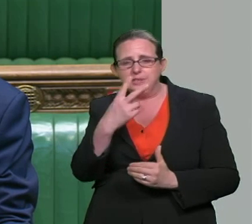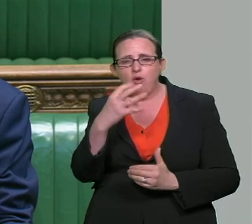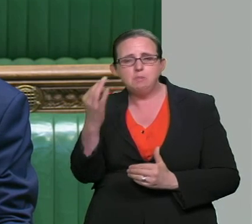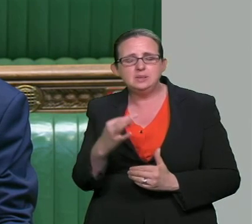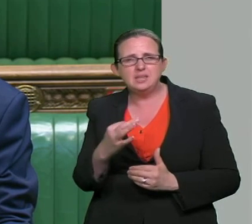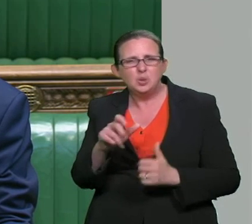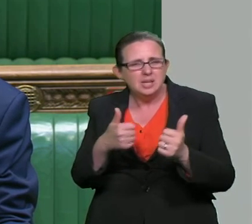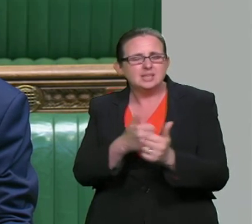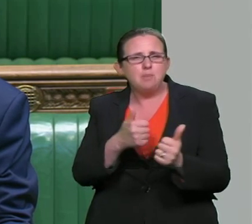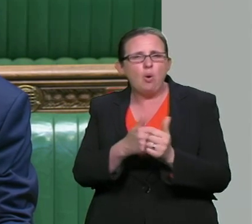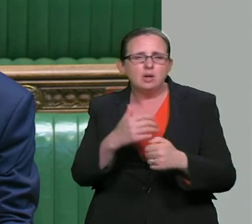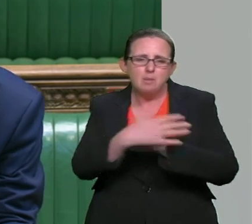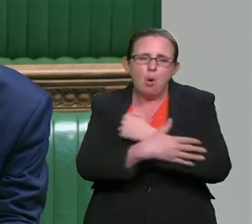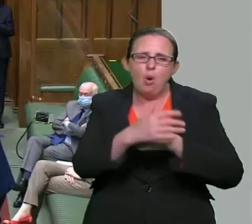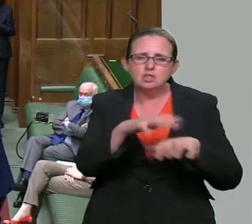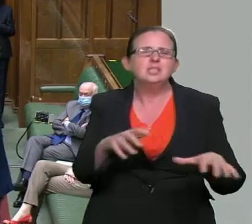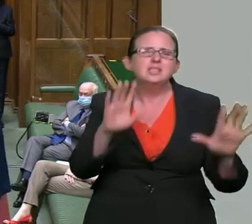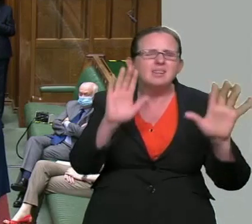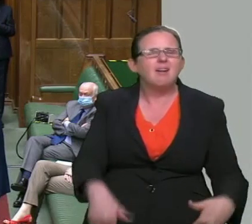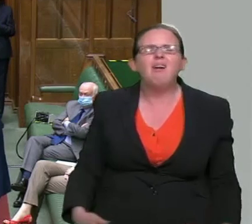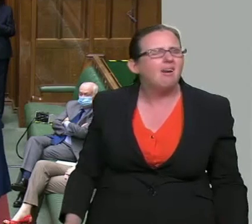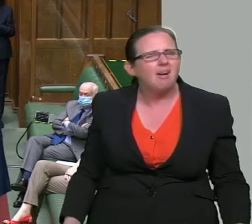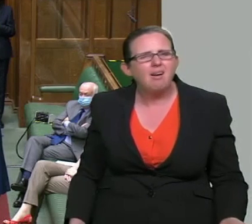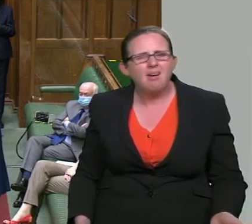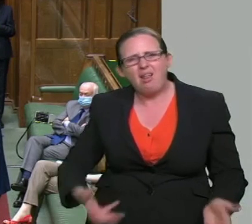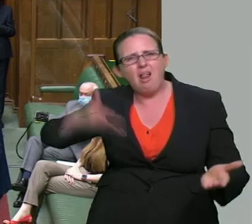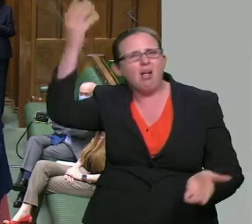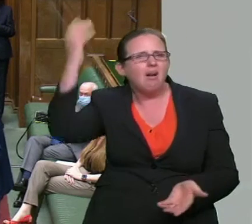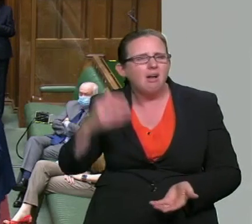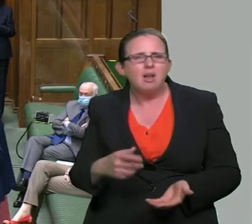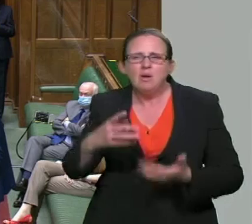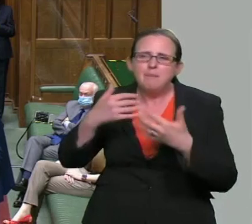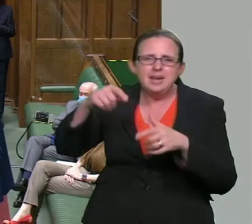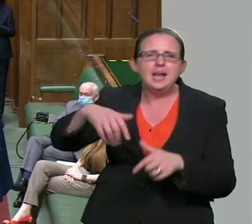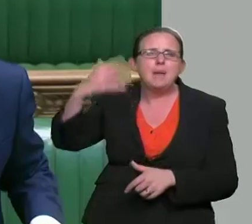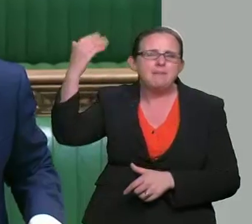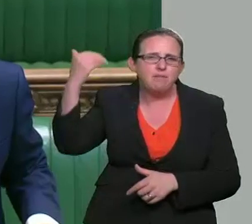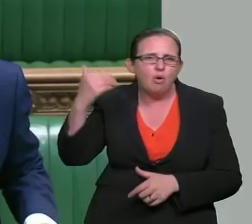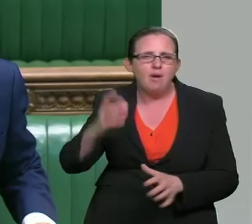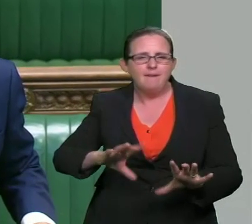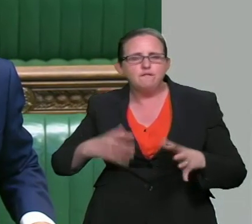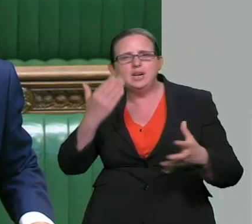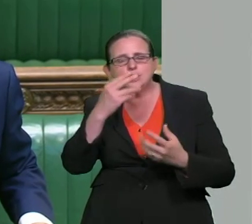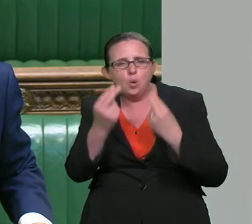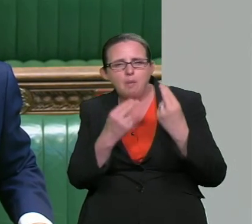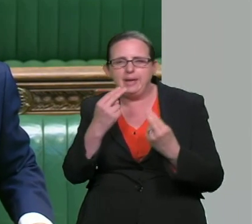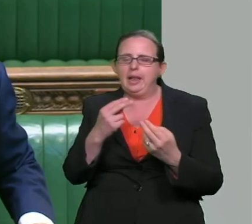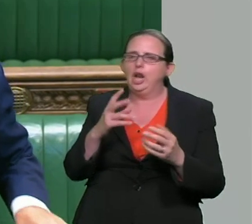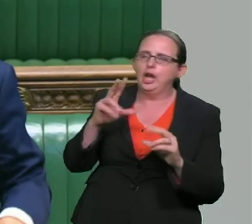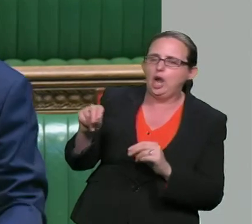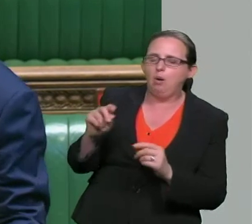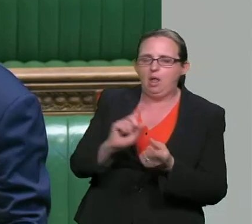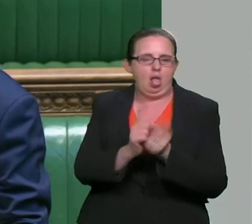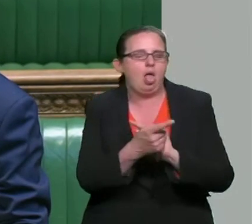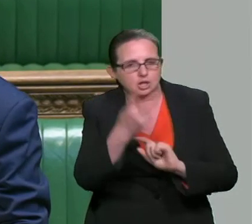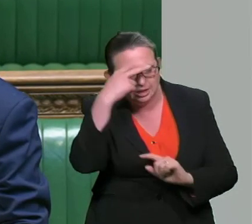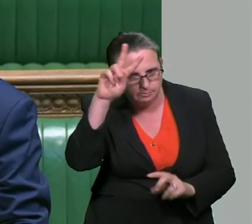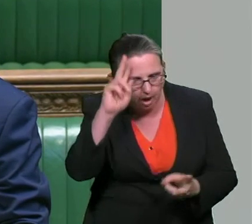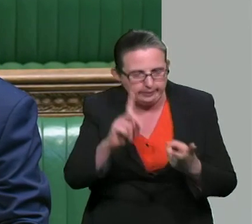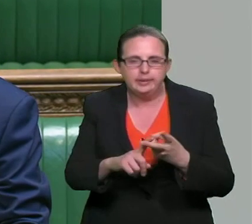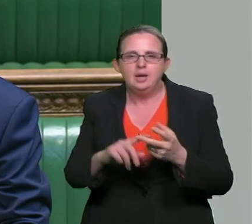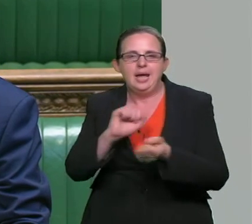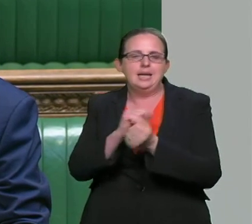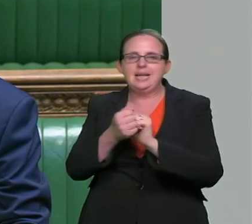How can he be on the side of the other kids? Come off it! We have been here before: free school meals—U-turn; exams fiasco—U-turn; and now catch-up.